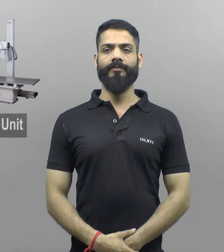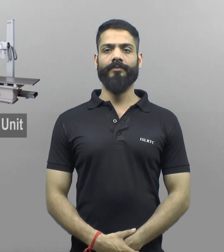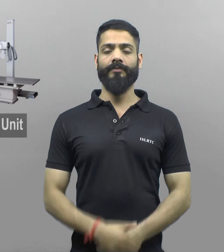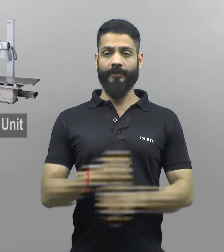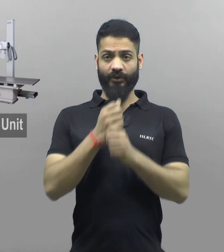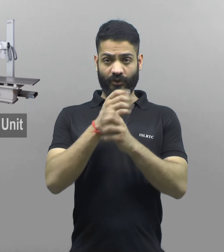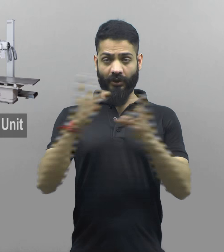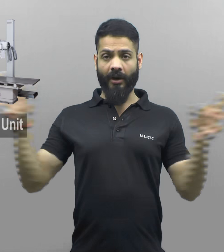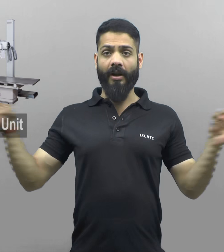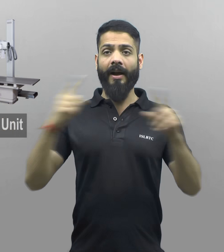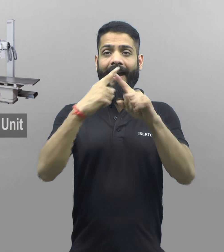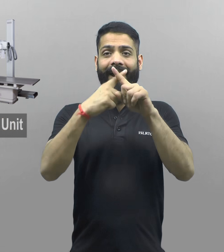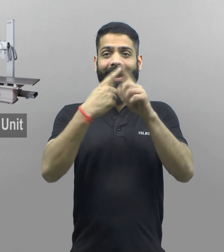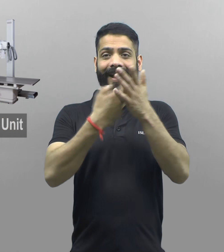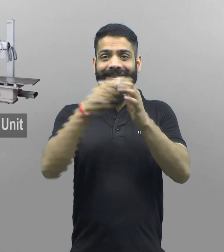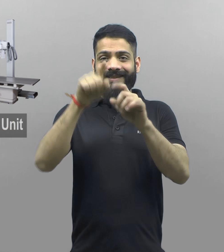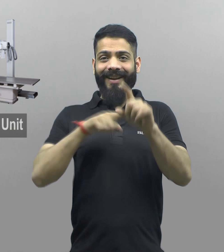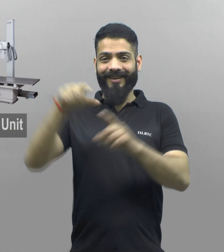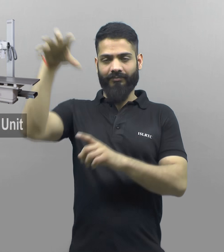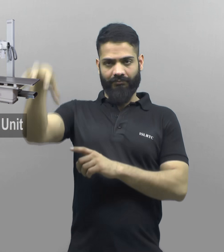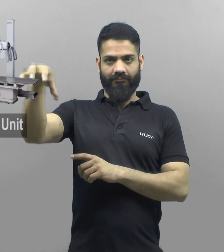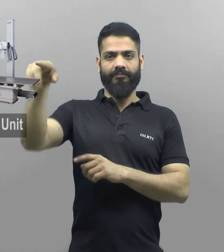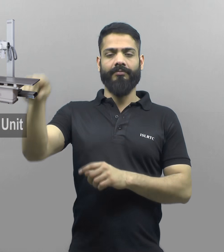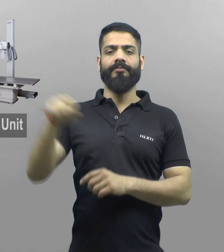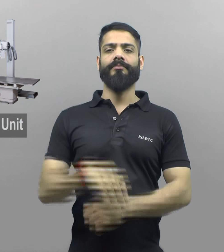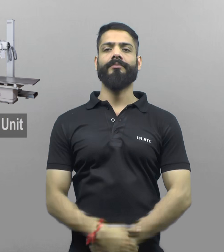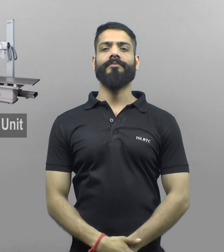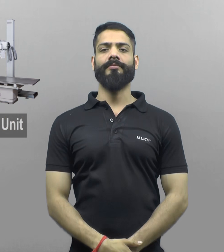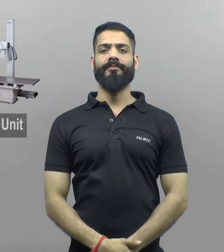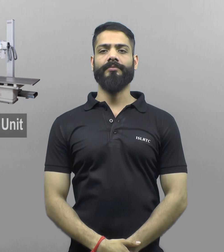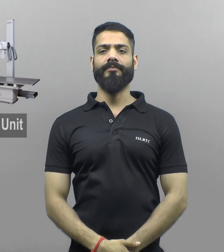General X-Ray Unit